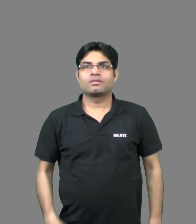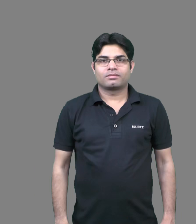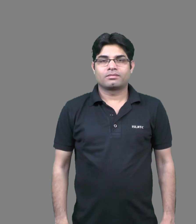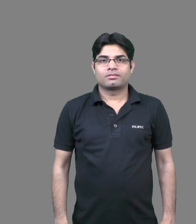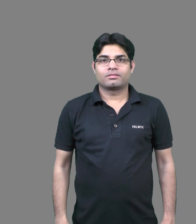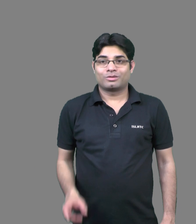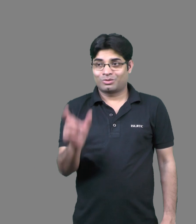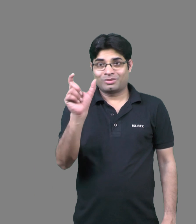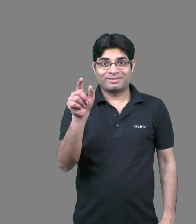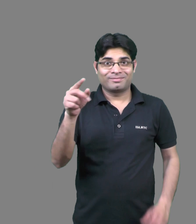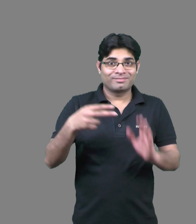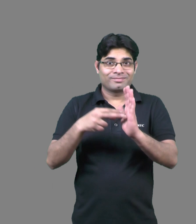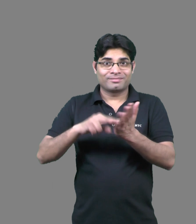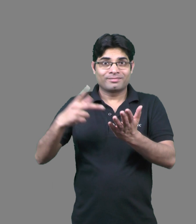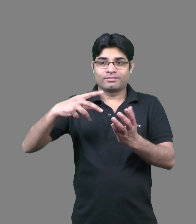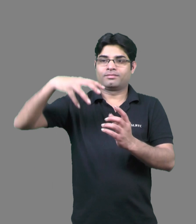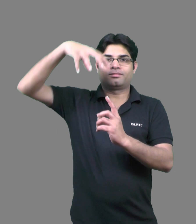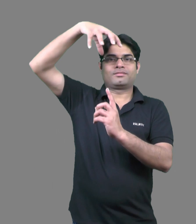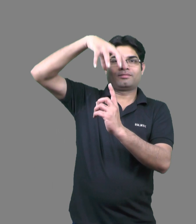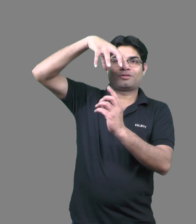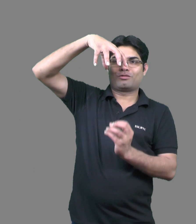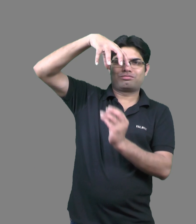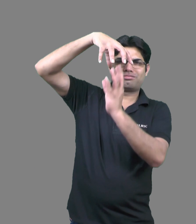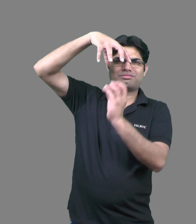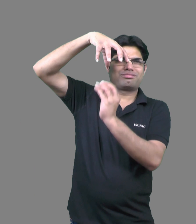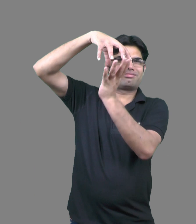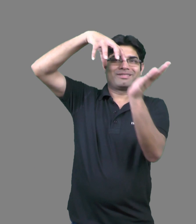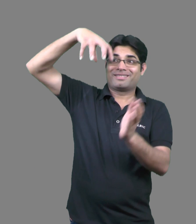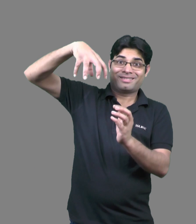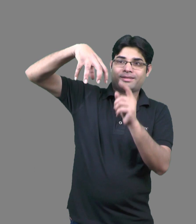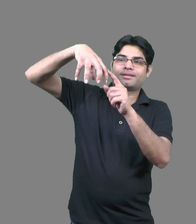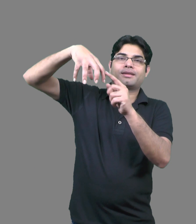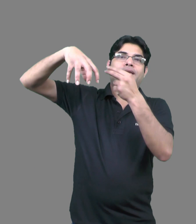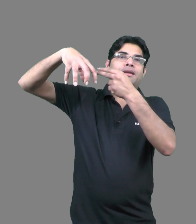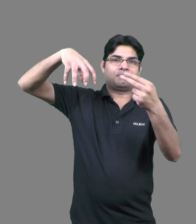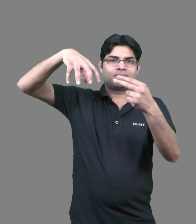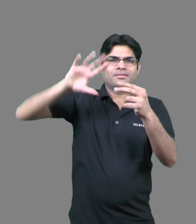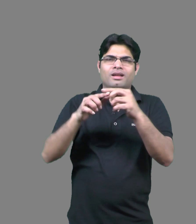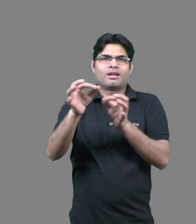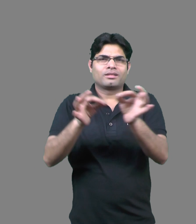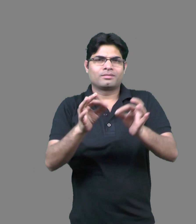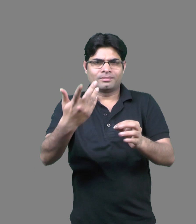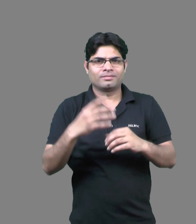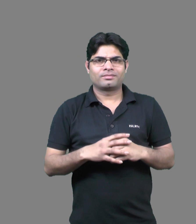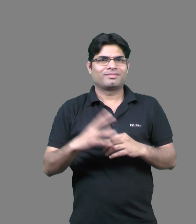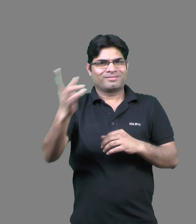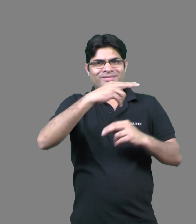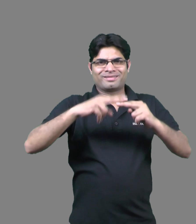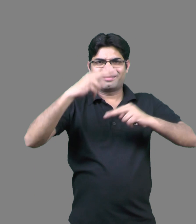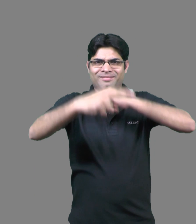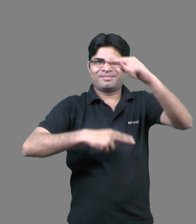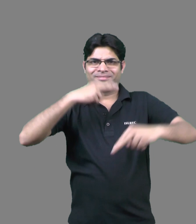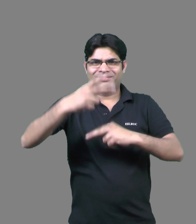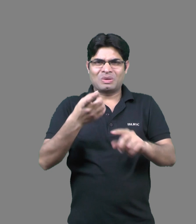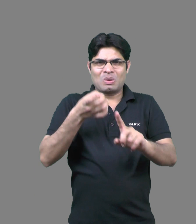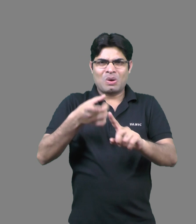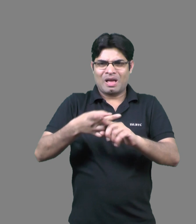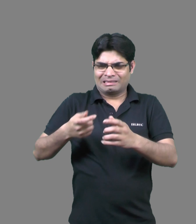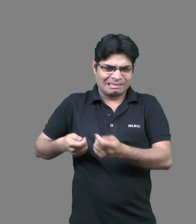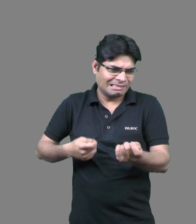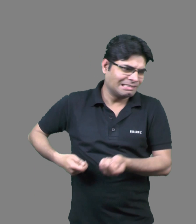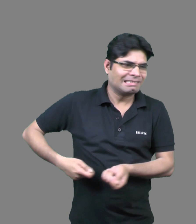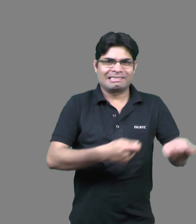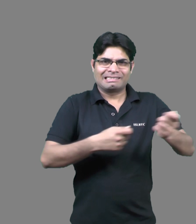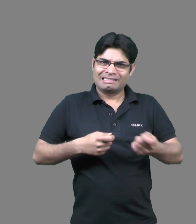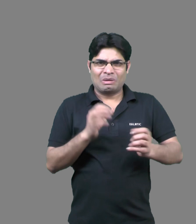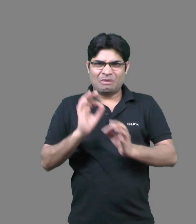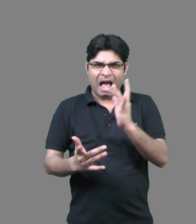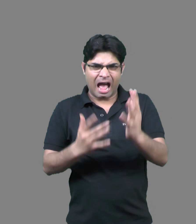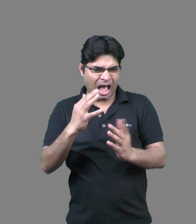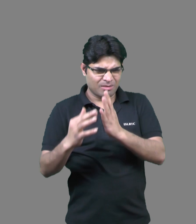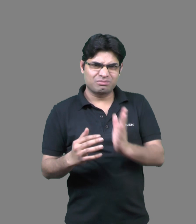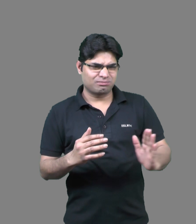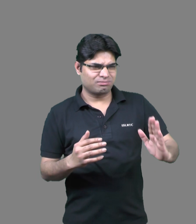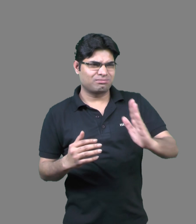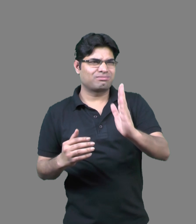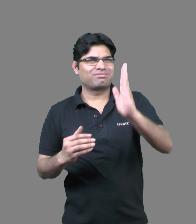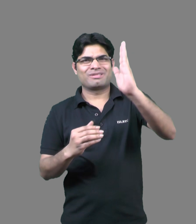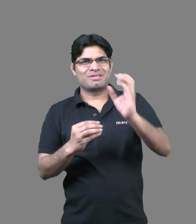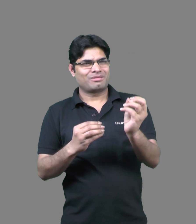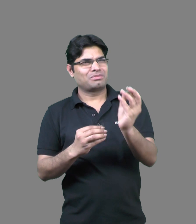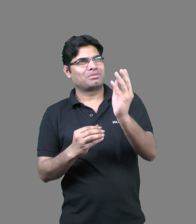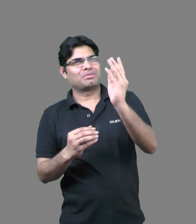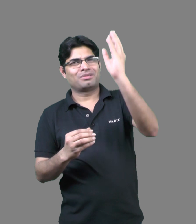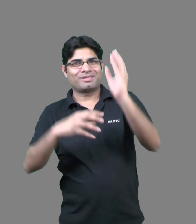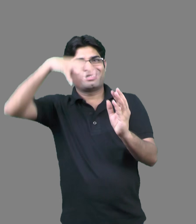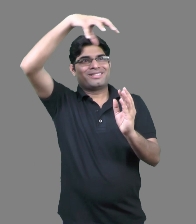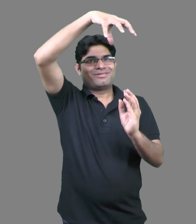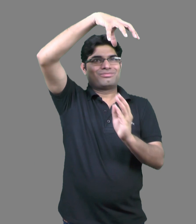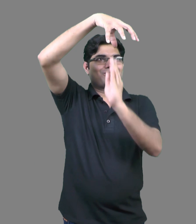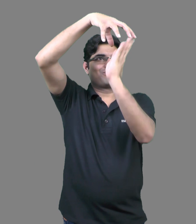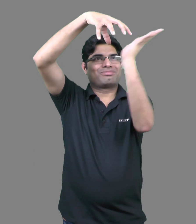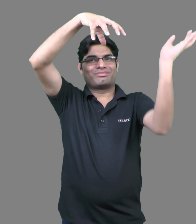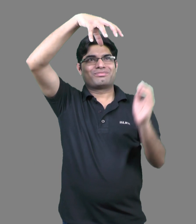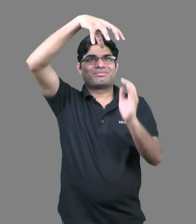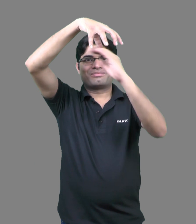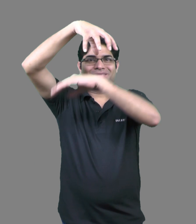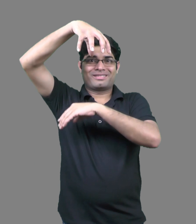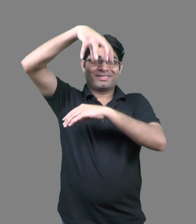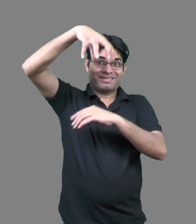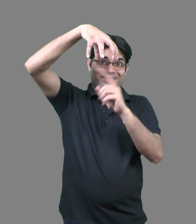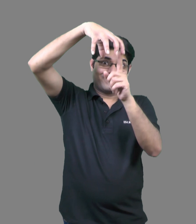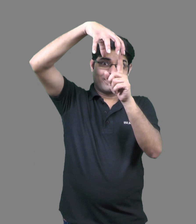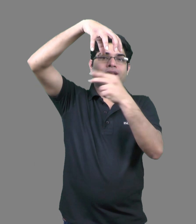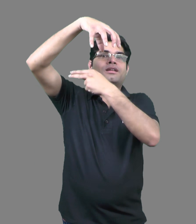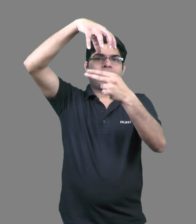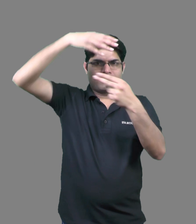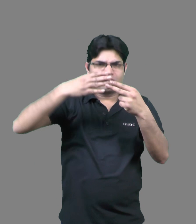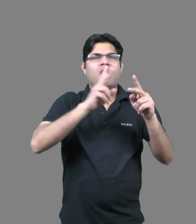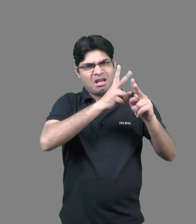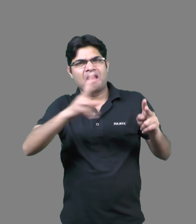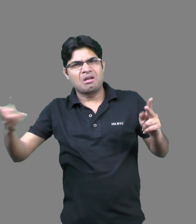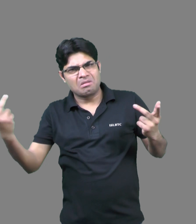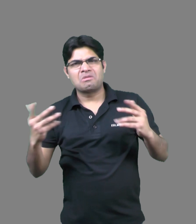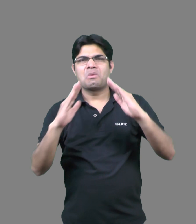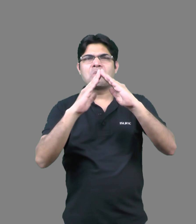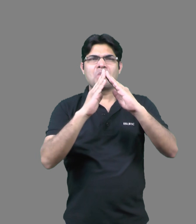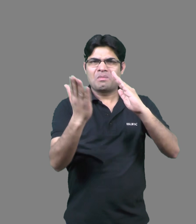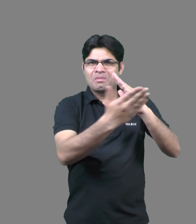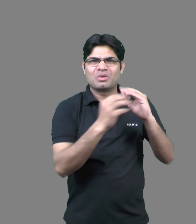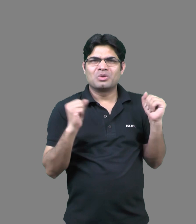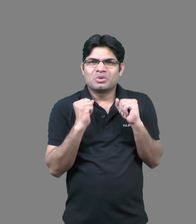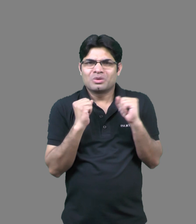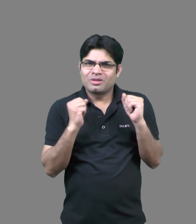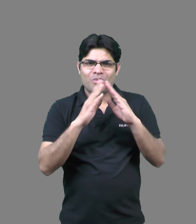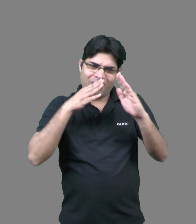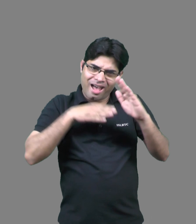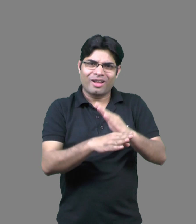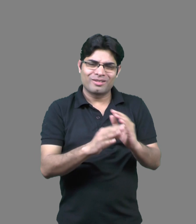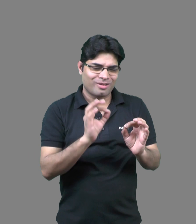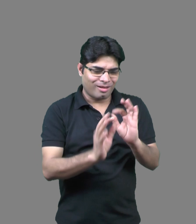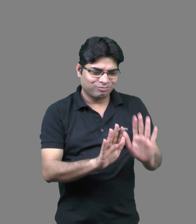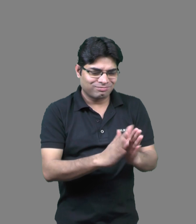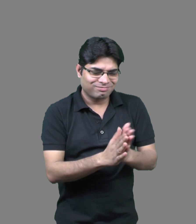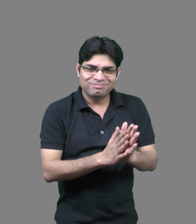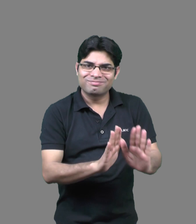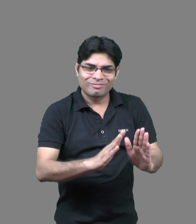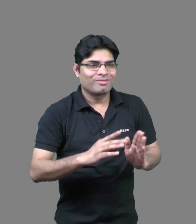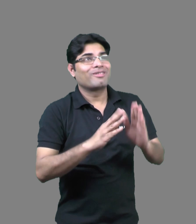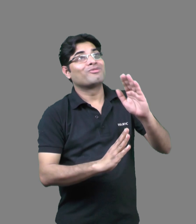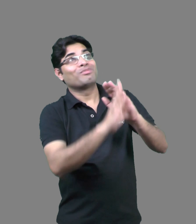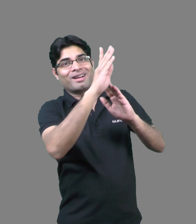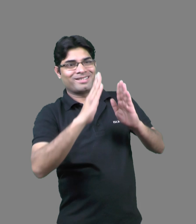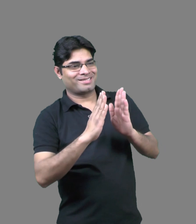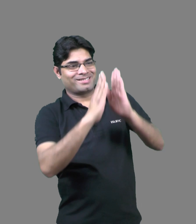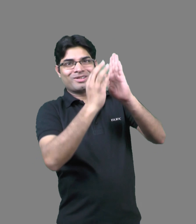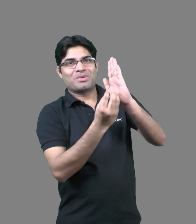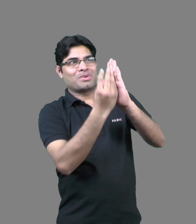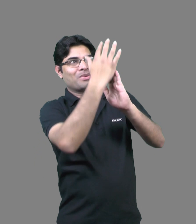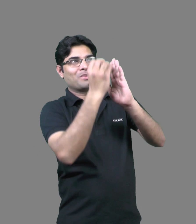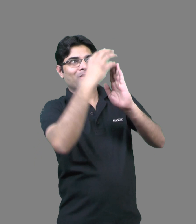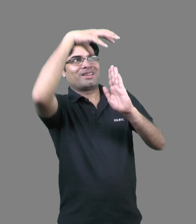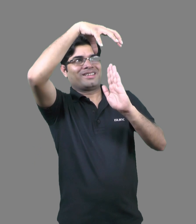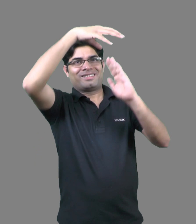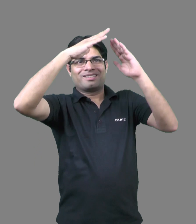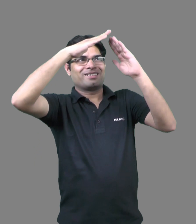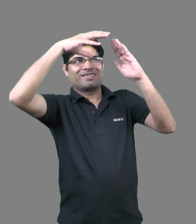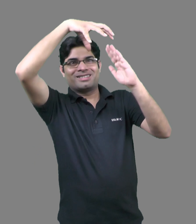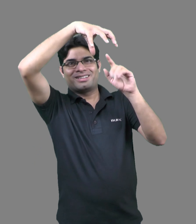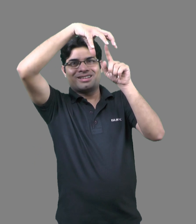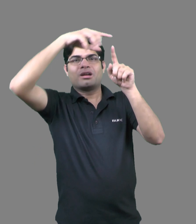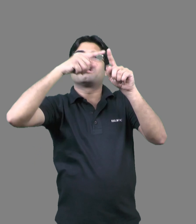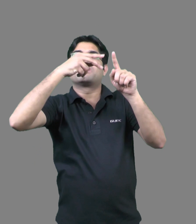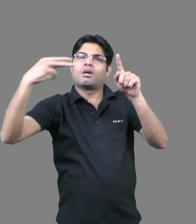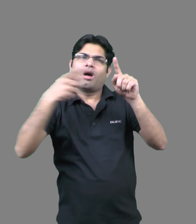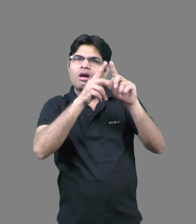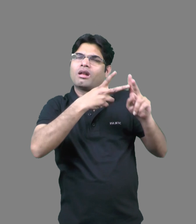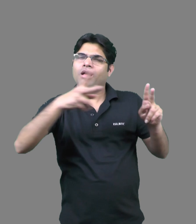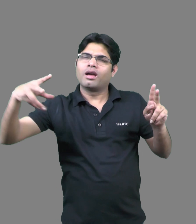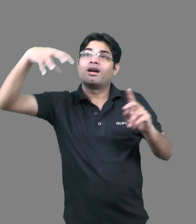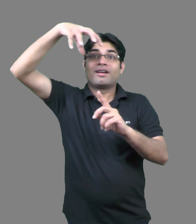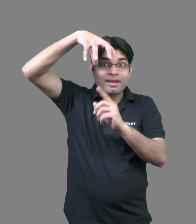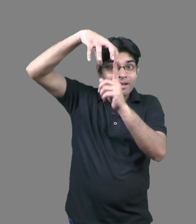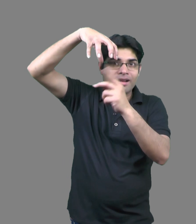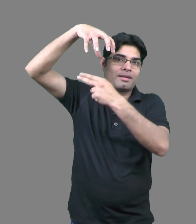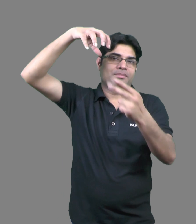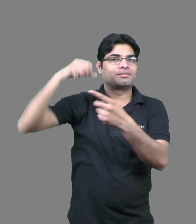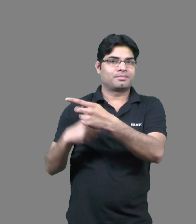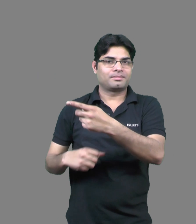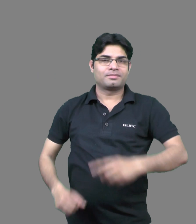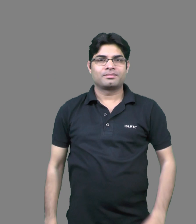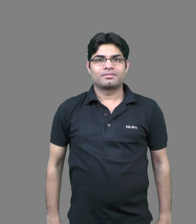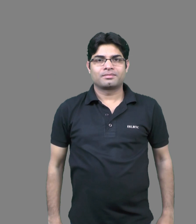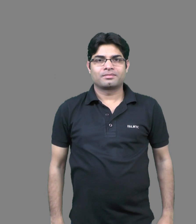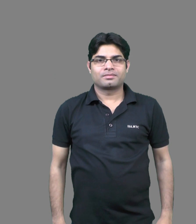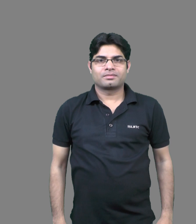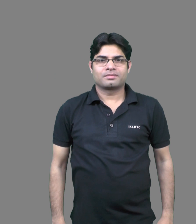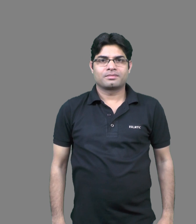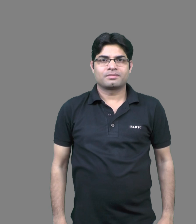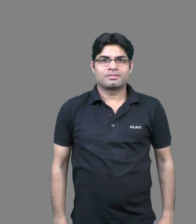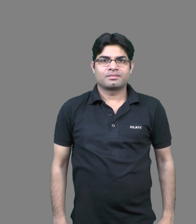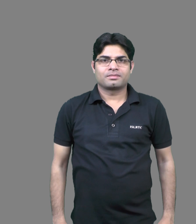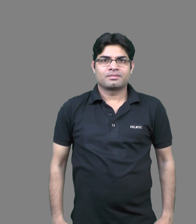Cowl